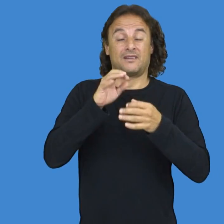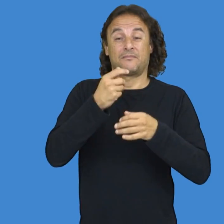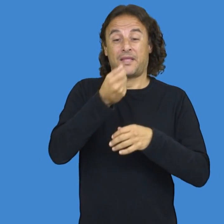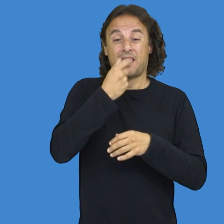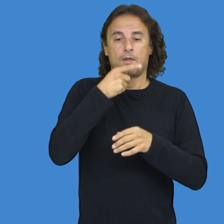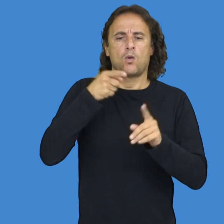droga